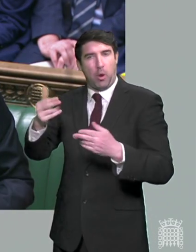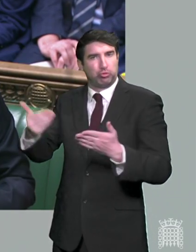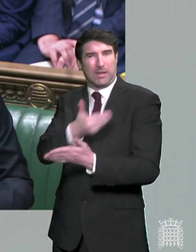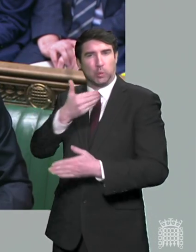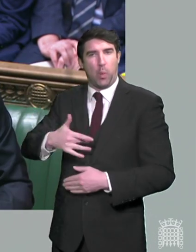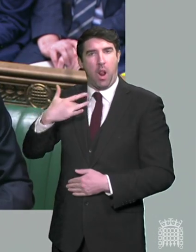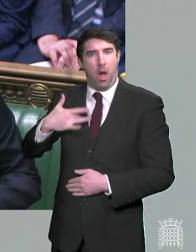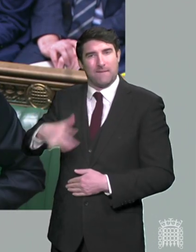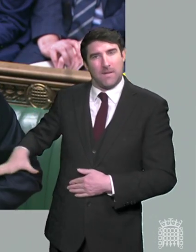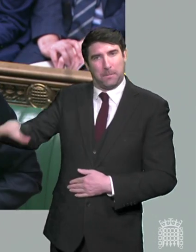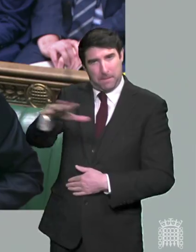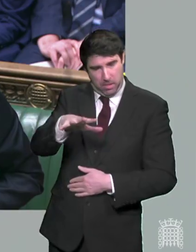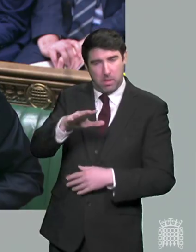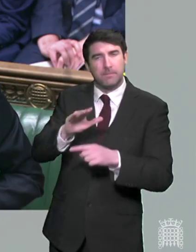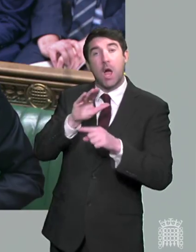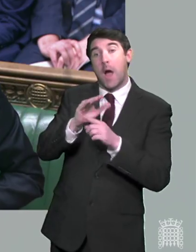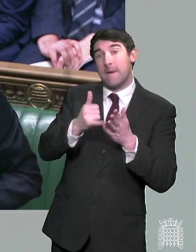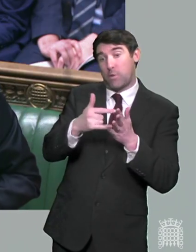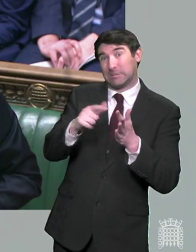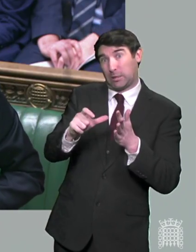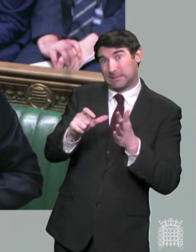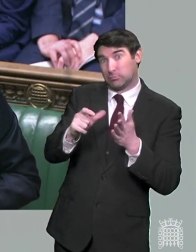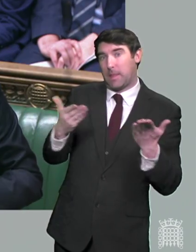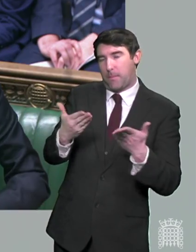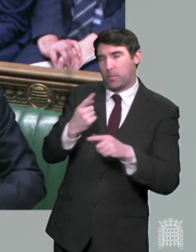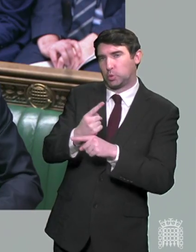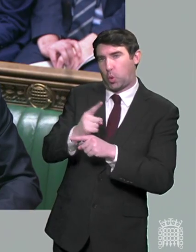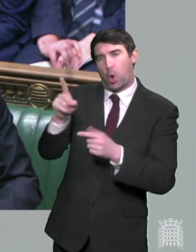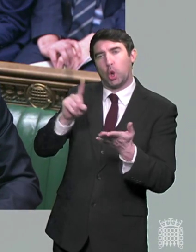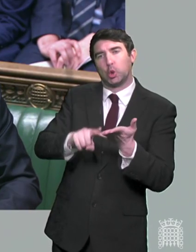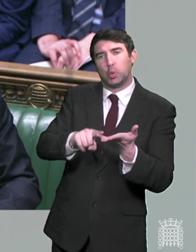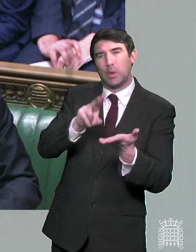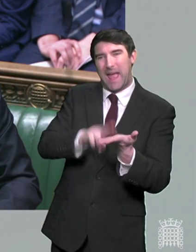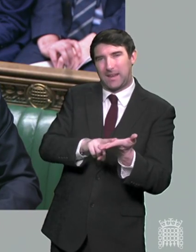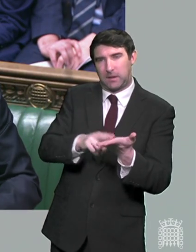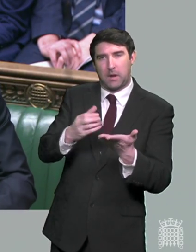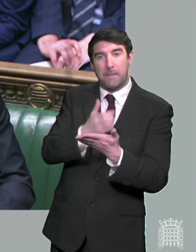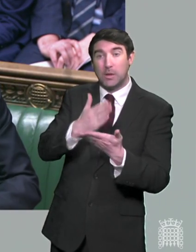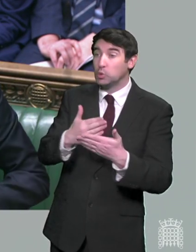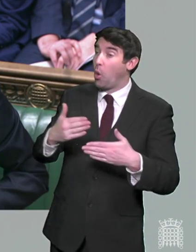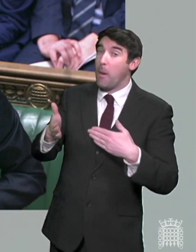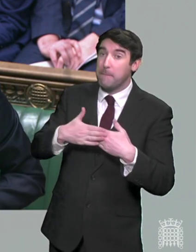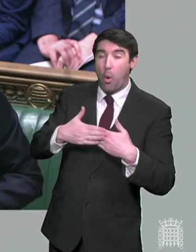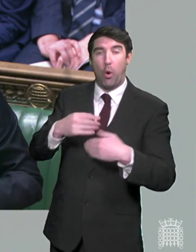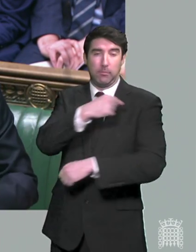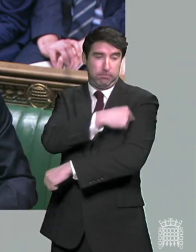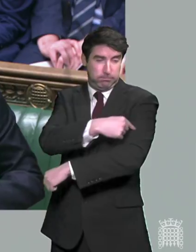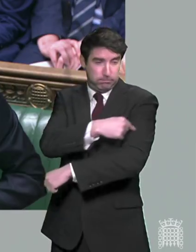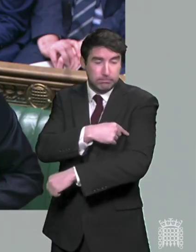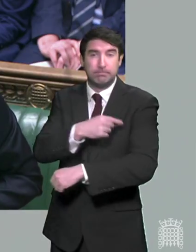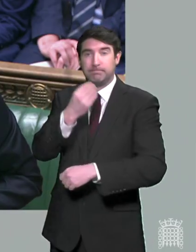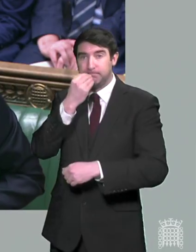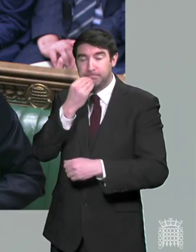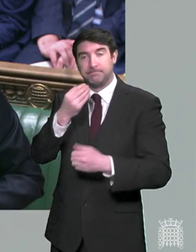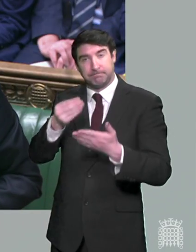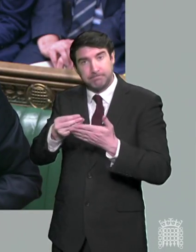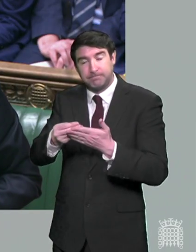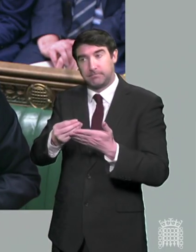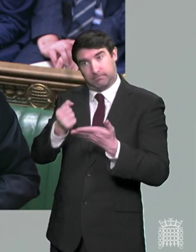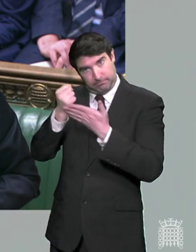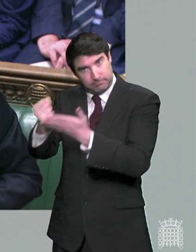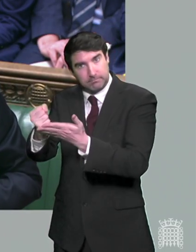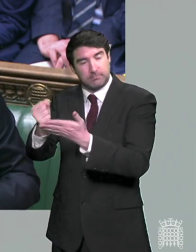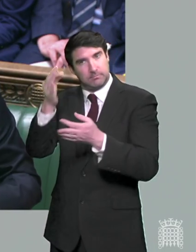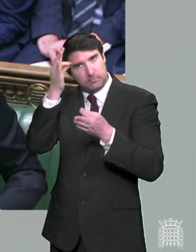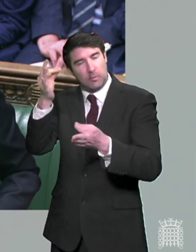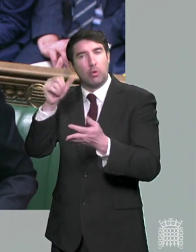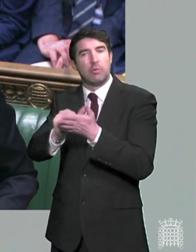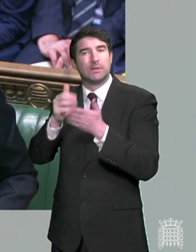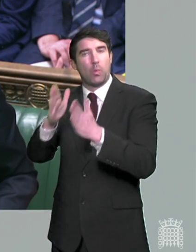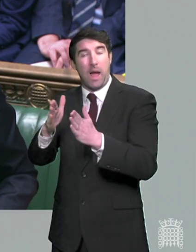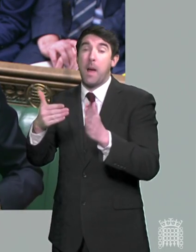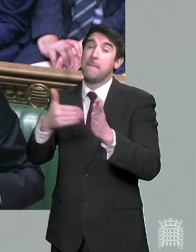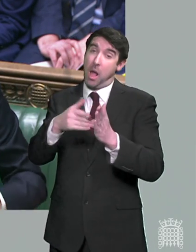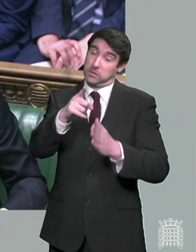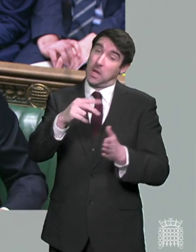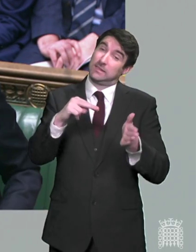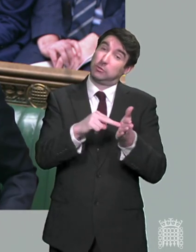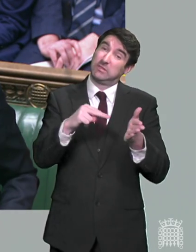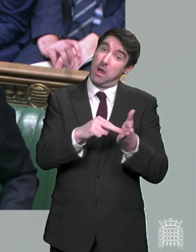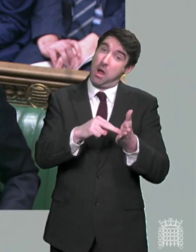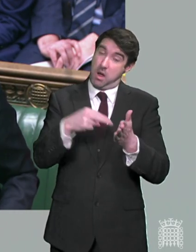The Foreign Secretary is also speaking to his counterpart at the United Nations to ensure that the humanitarian support that we can provide is well targeted, including in Syria, where we fund the White Helmets, which are on the ground doing work.